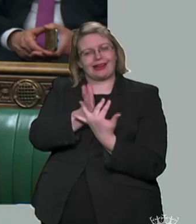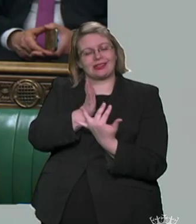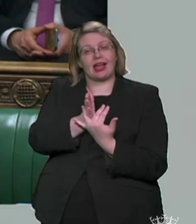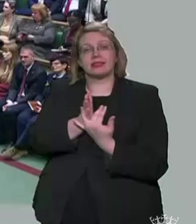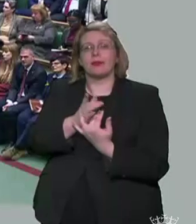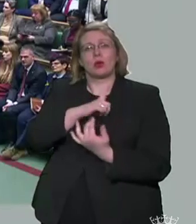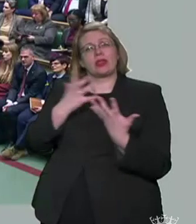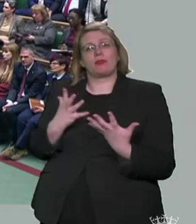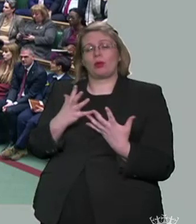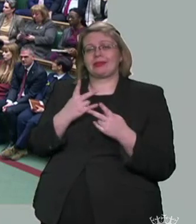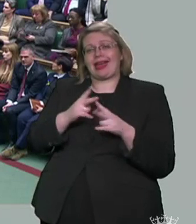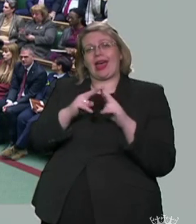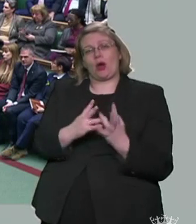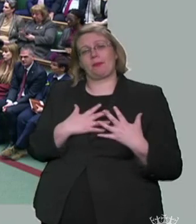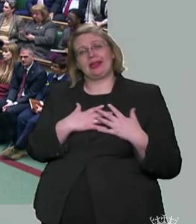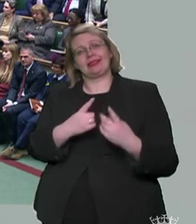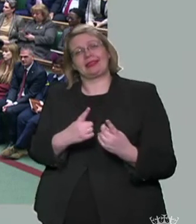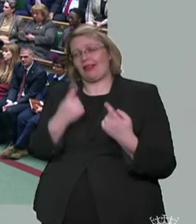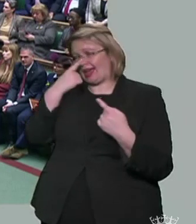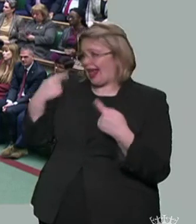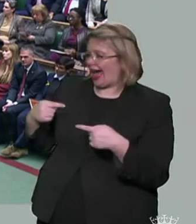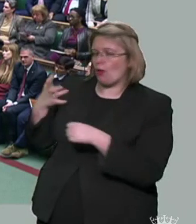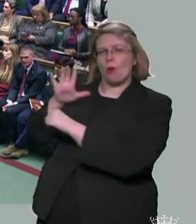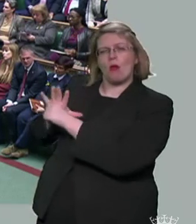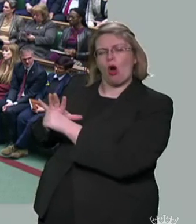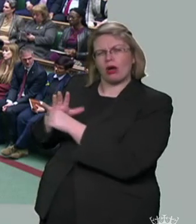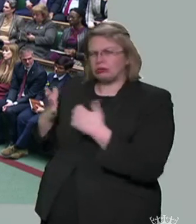and not at the discretion of the care home or hospital concerned?